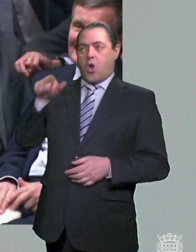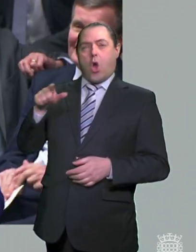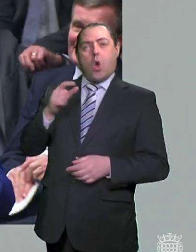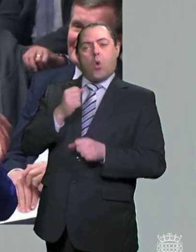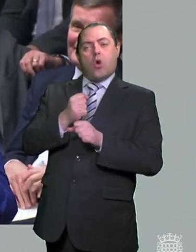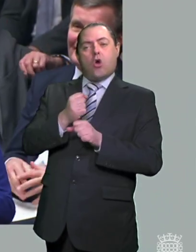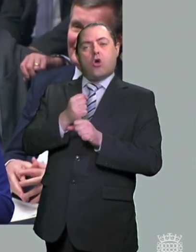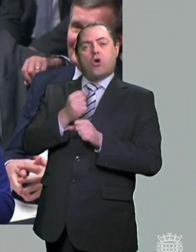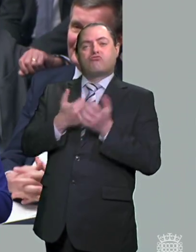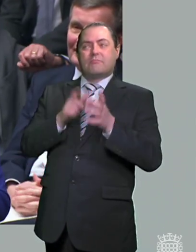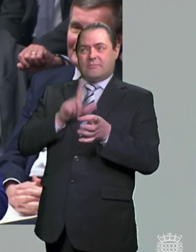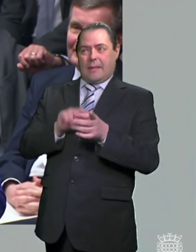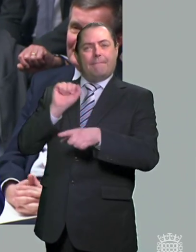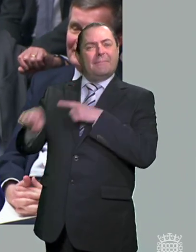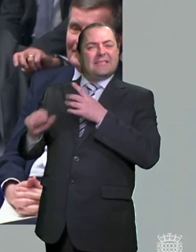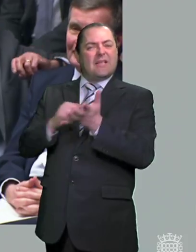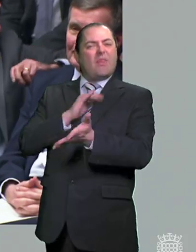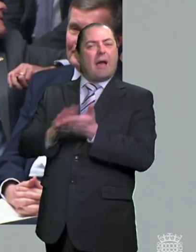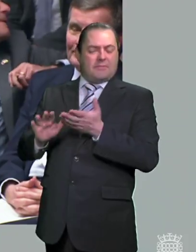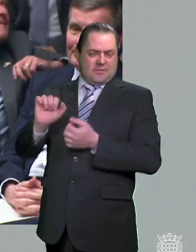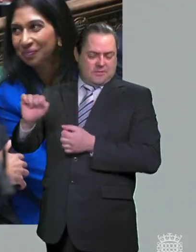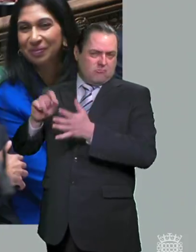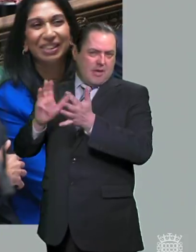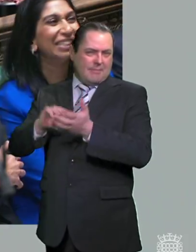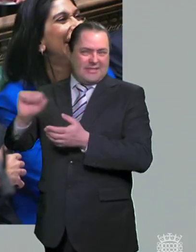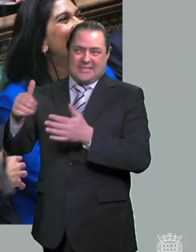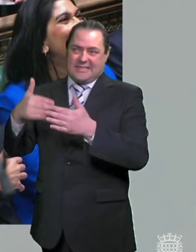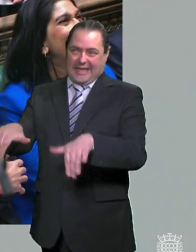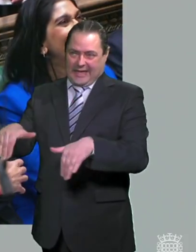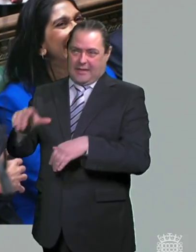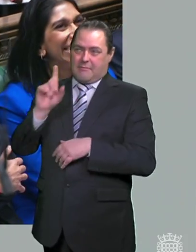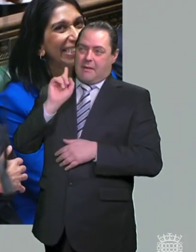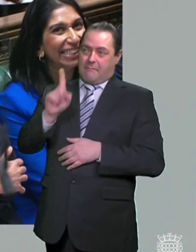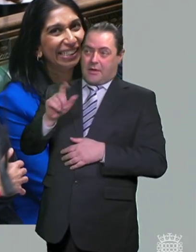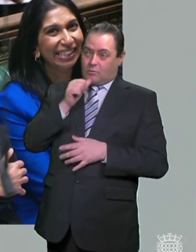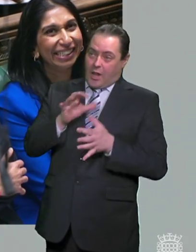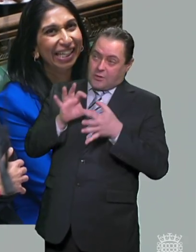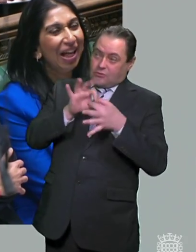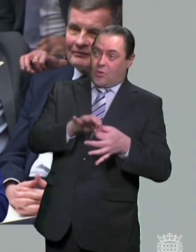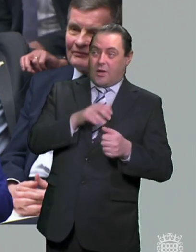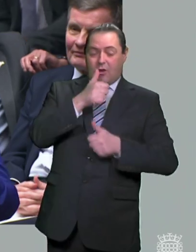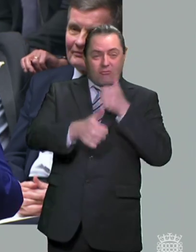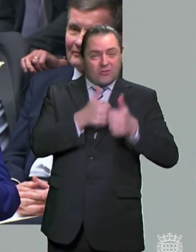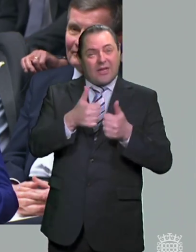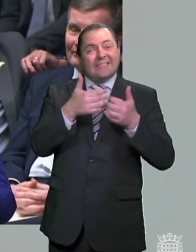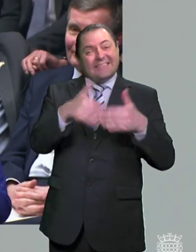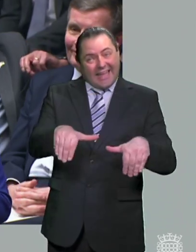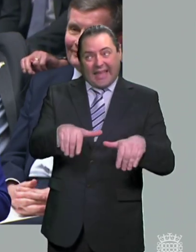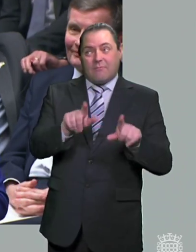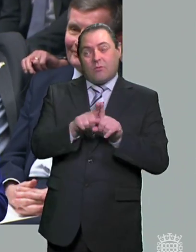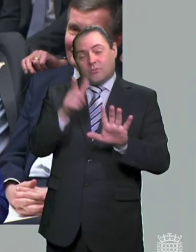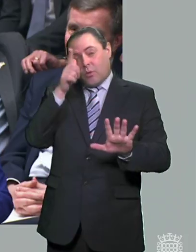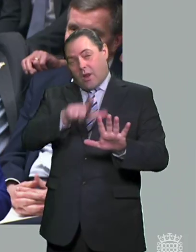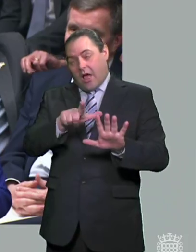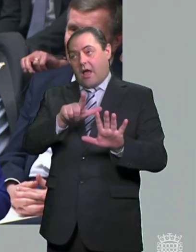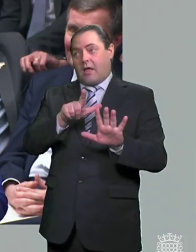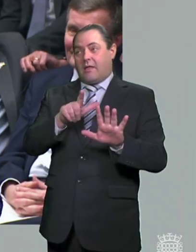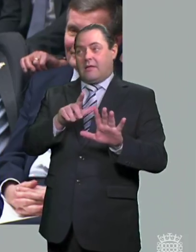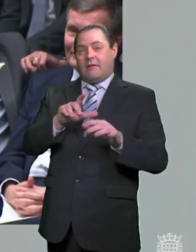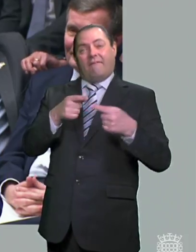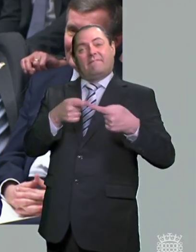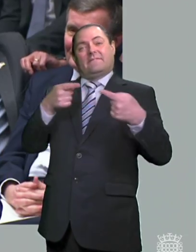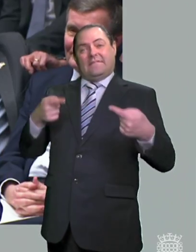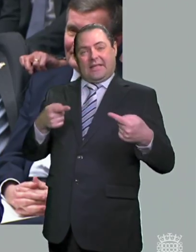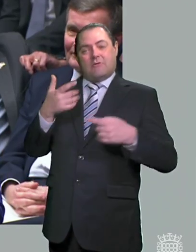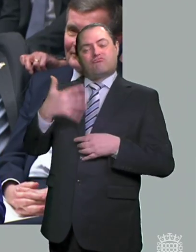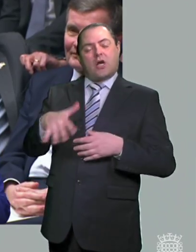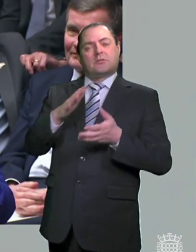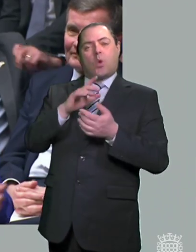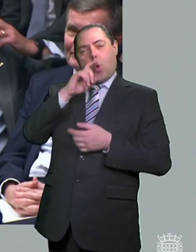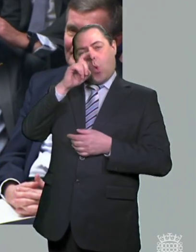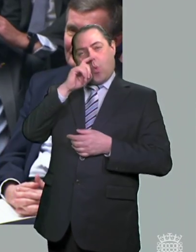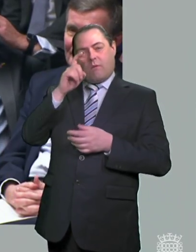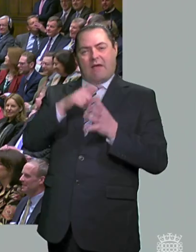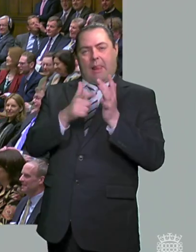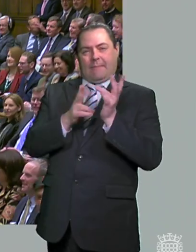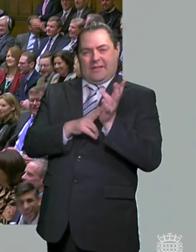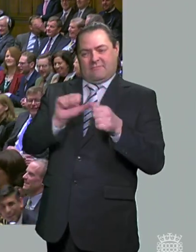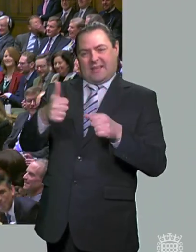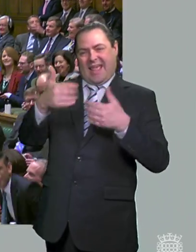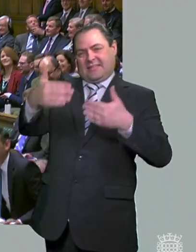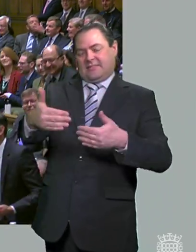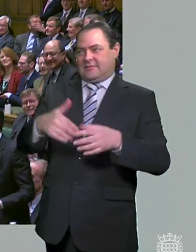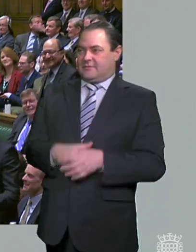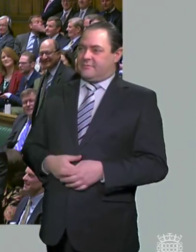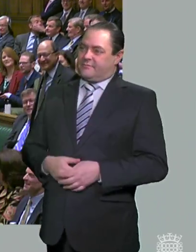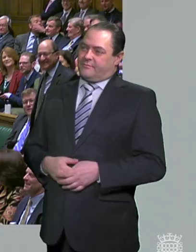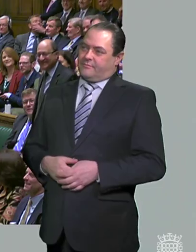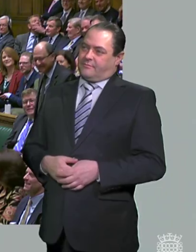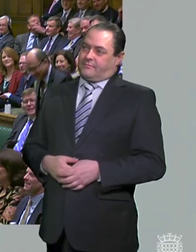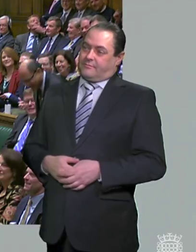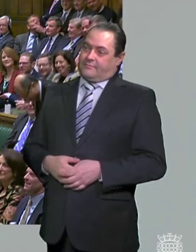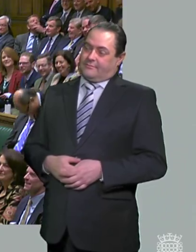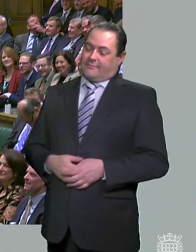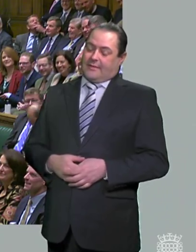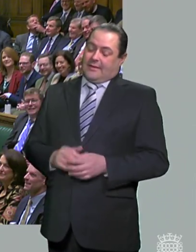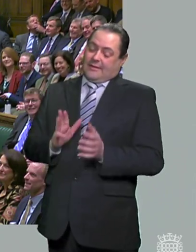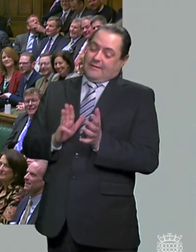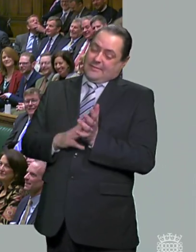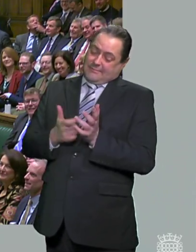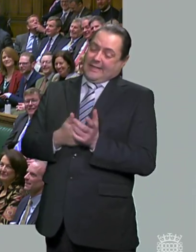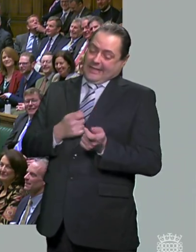Grimsby beat the Prime Minister’s team, Southampton, to get to this next stage, but will he join me in congratulating the team and wishing them the best of luck when they play against Brighton & Hove Albion?